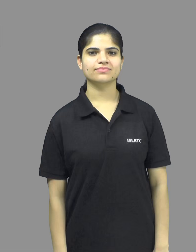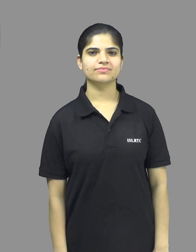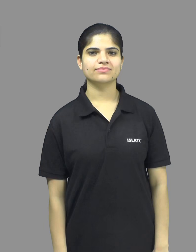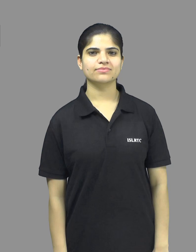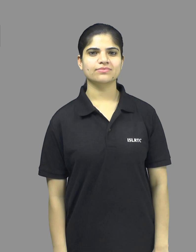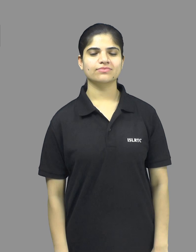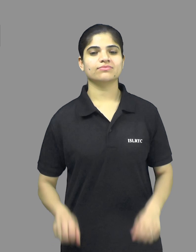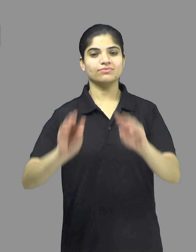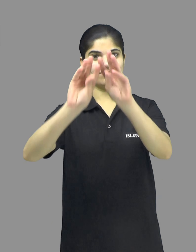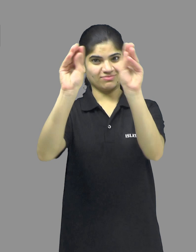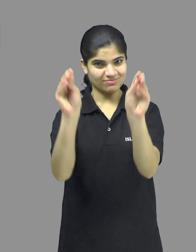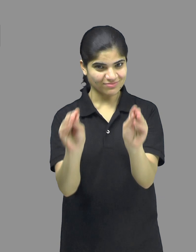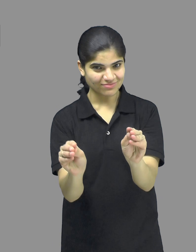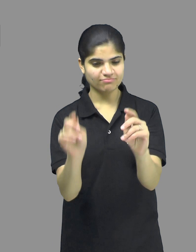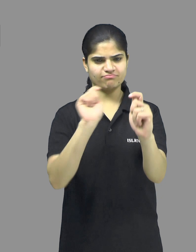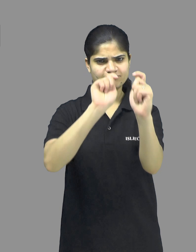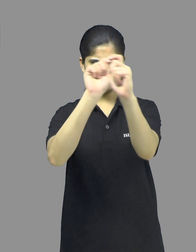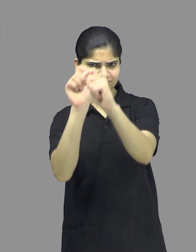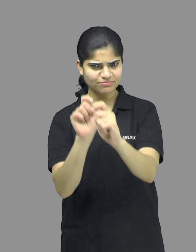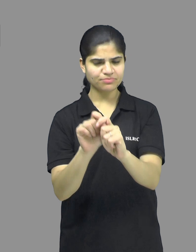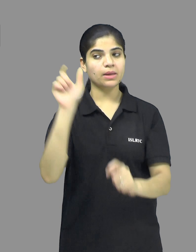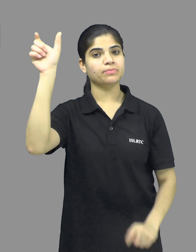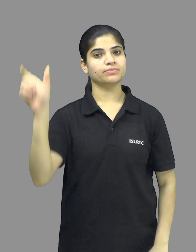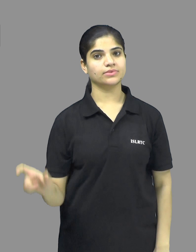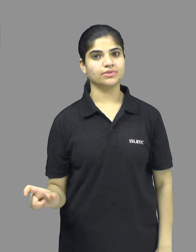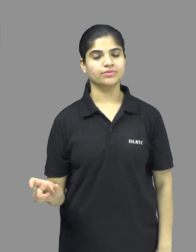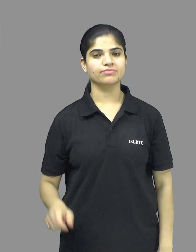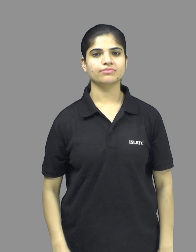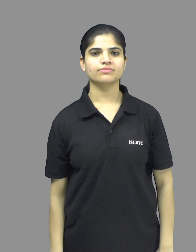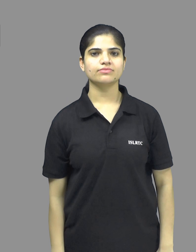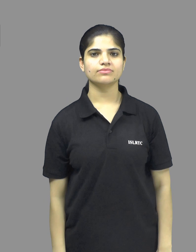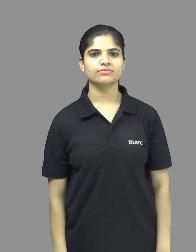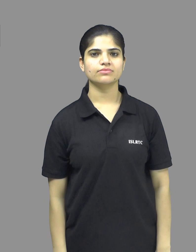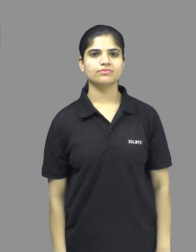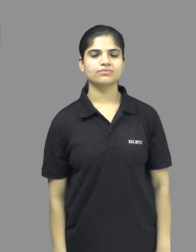Sculptor